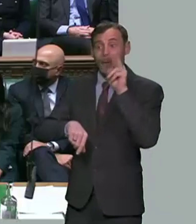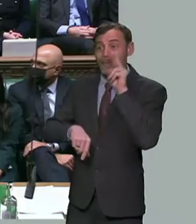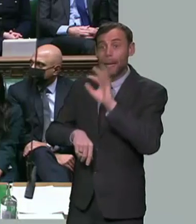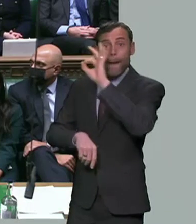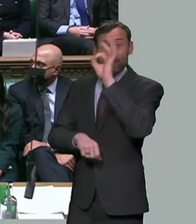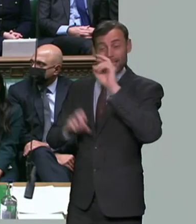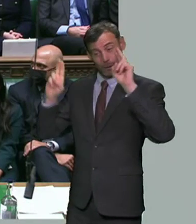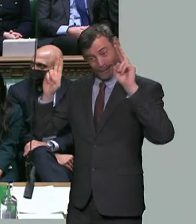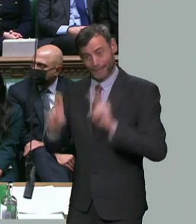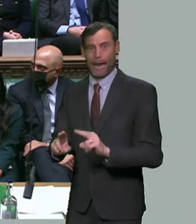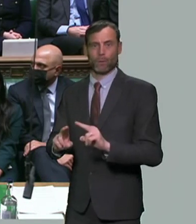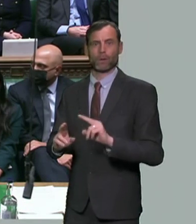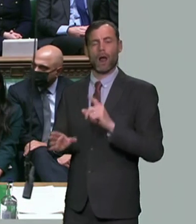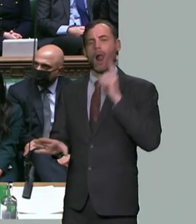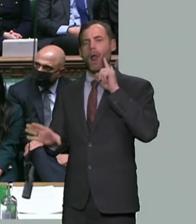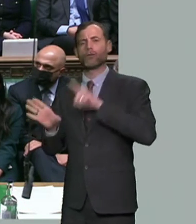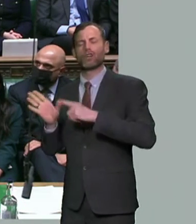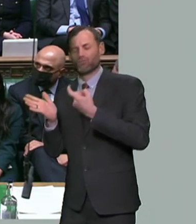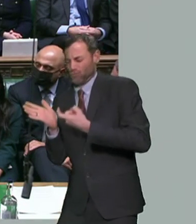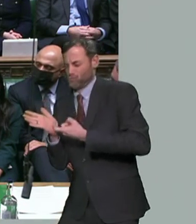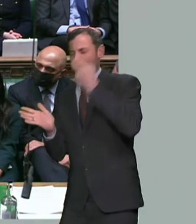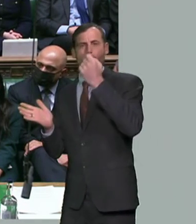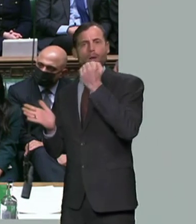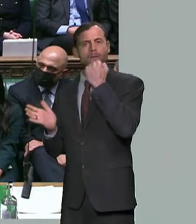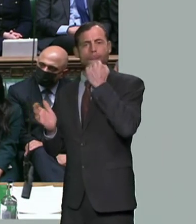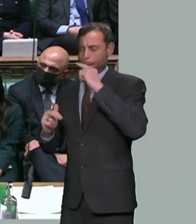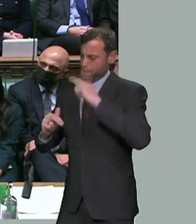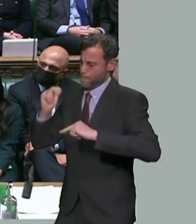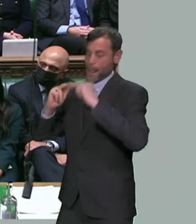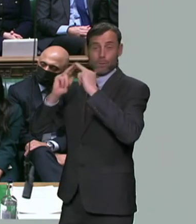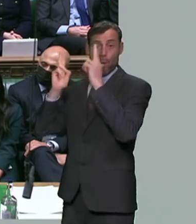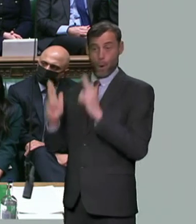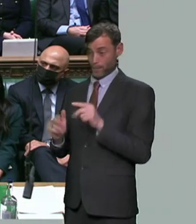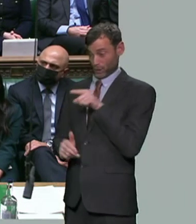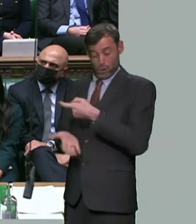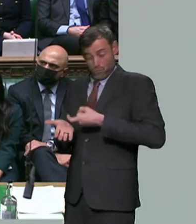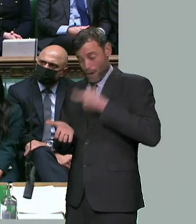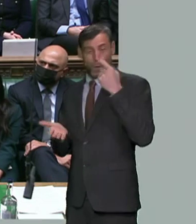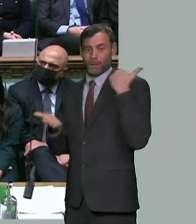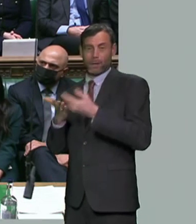There was record home building last year—more homes that at any time in the last 30 years.